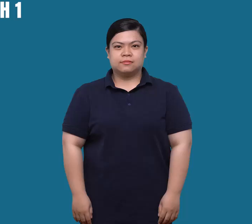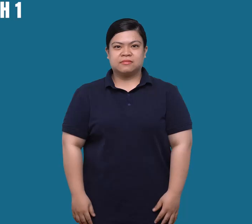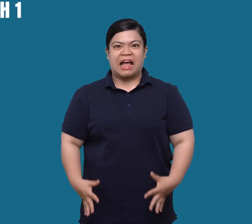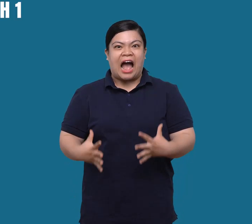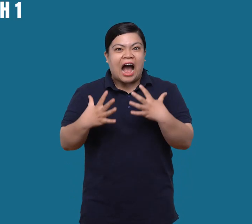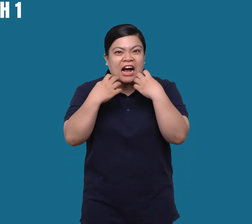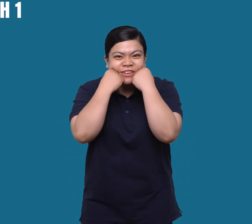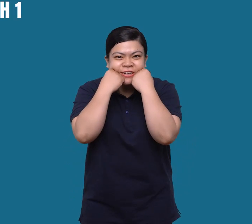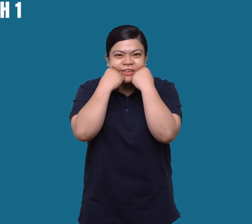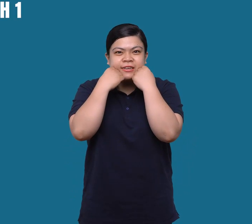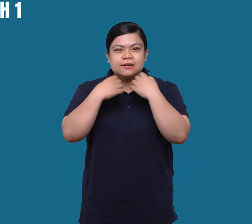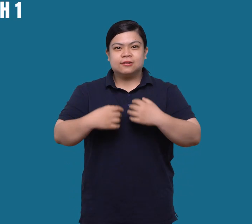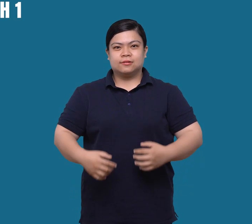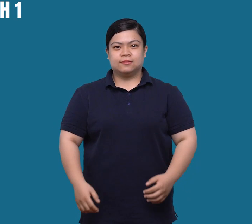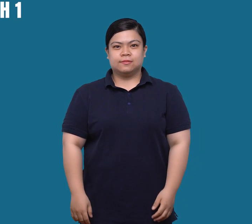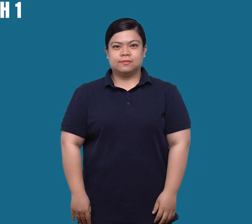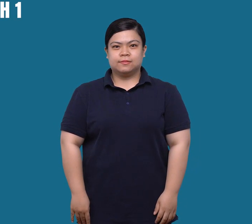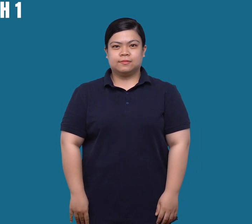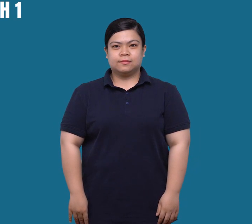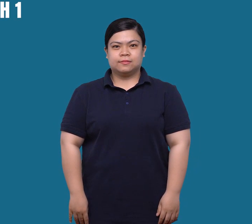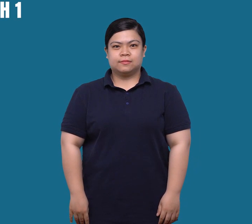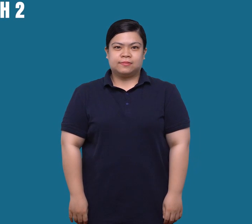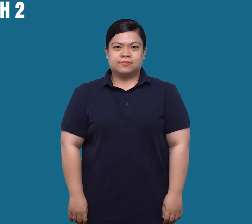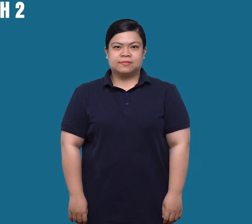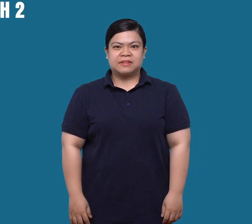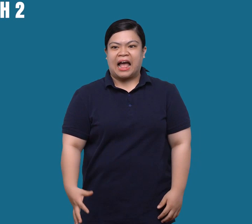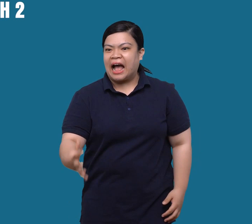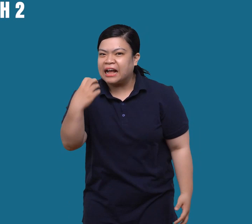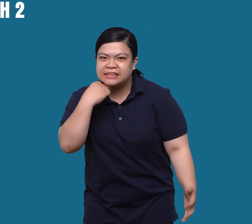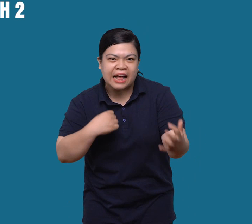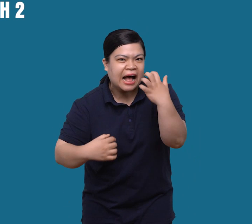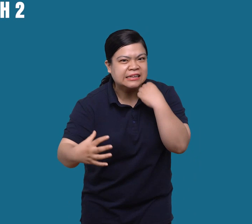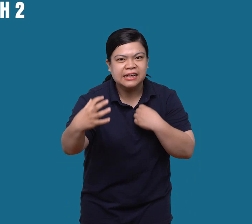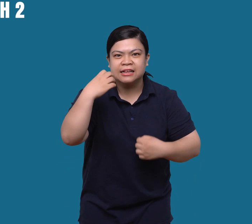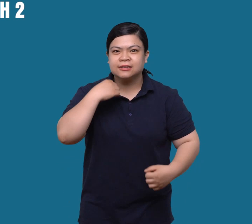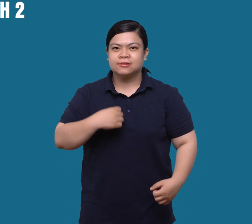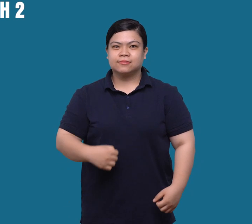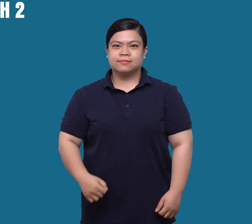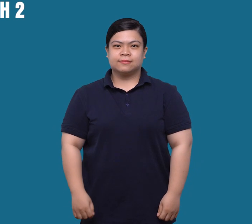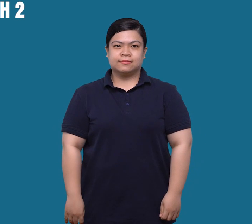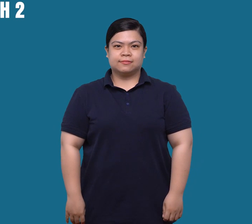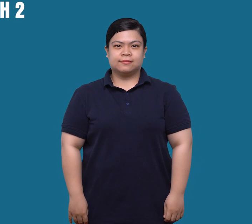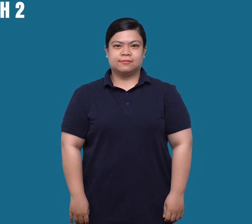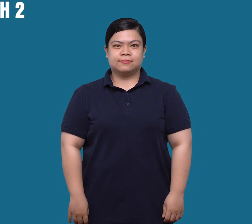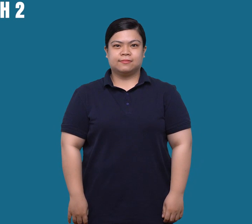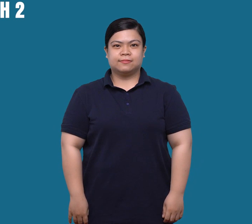tham ăn